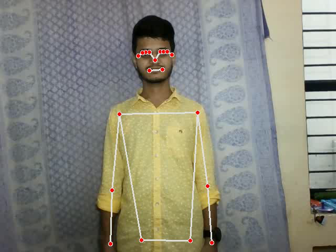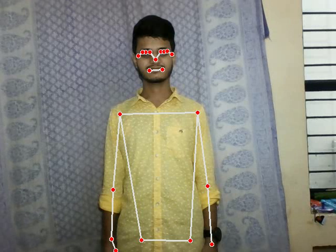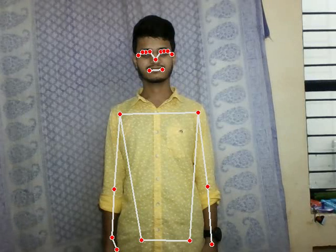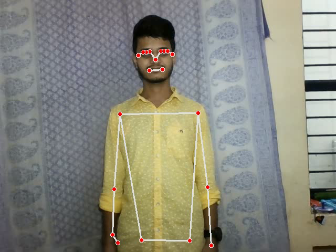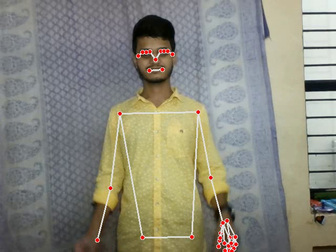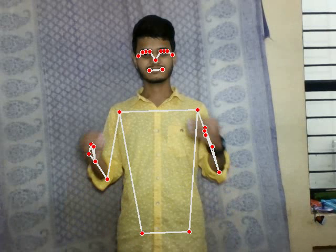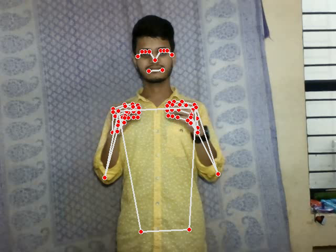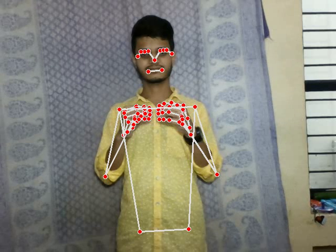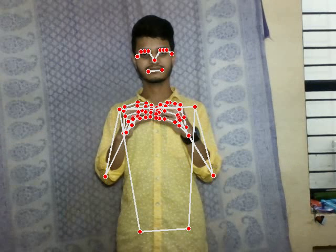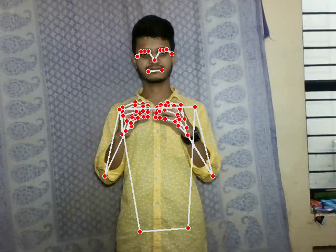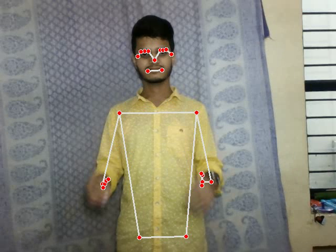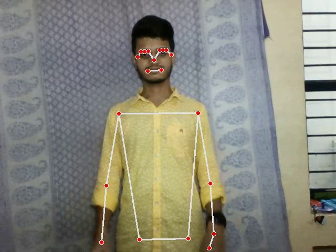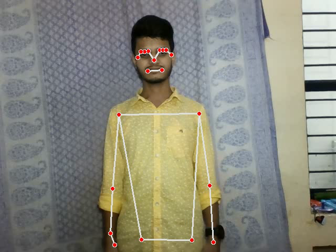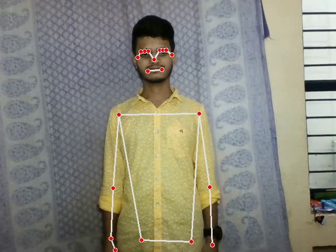more